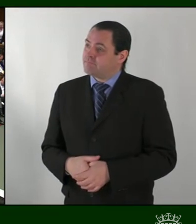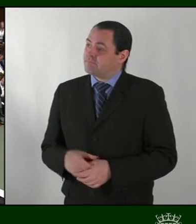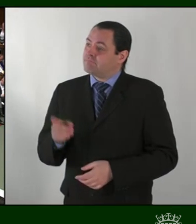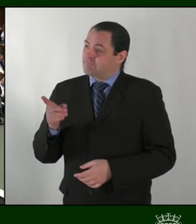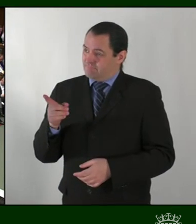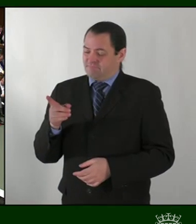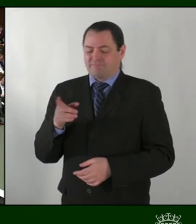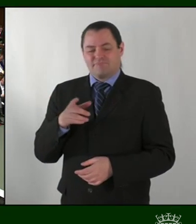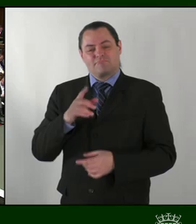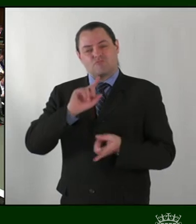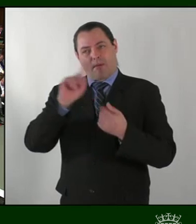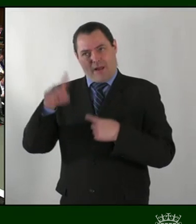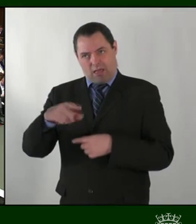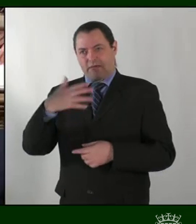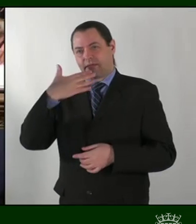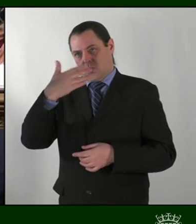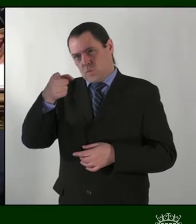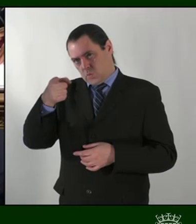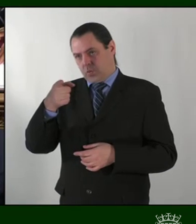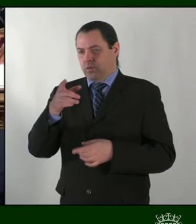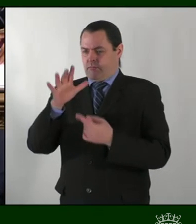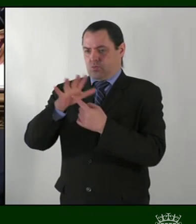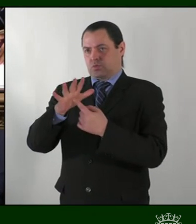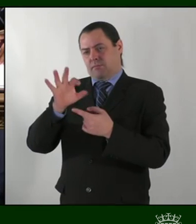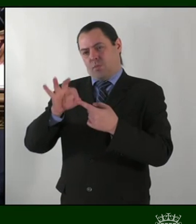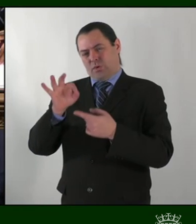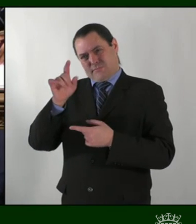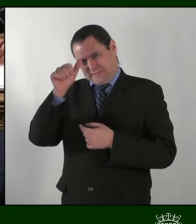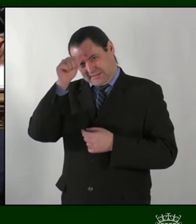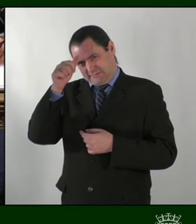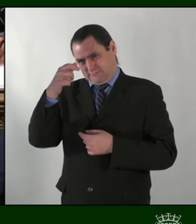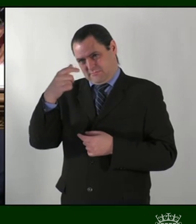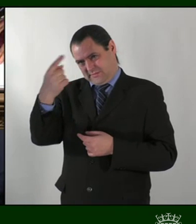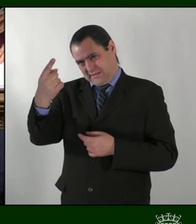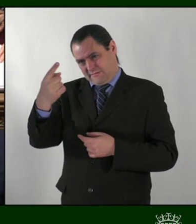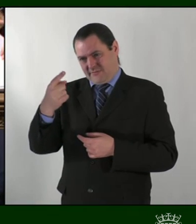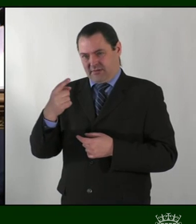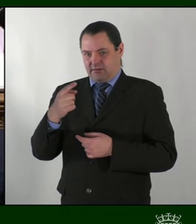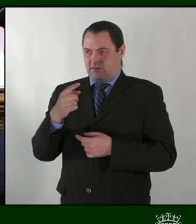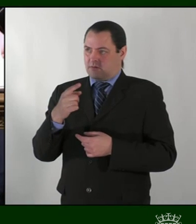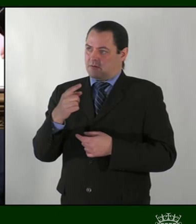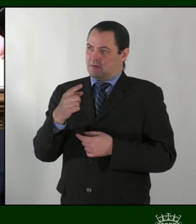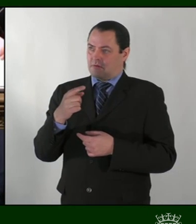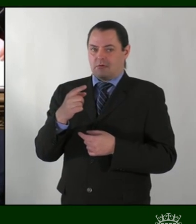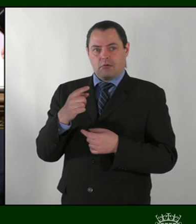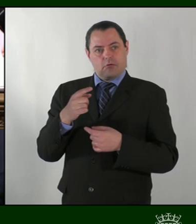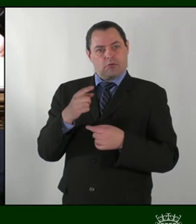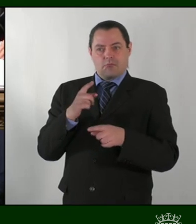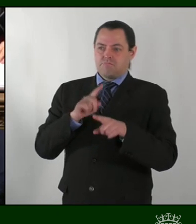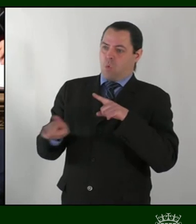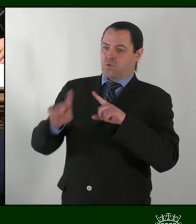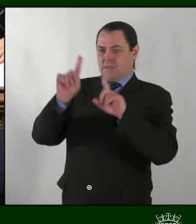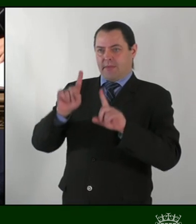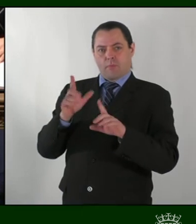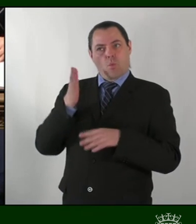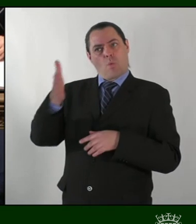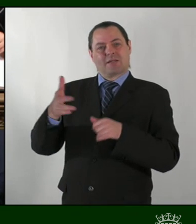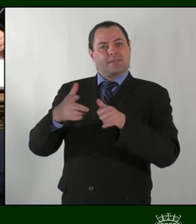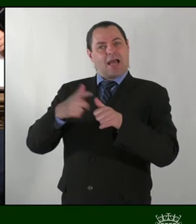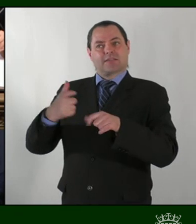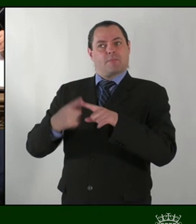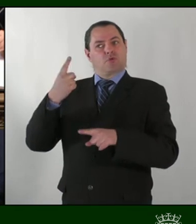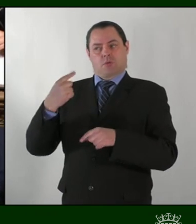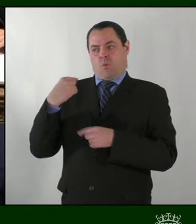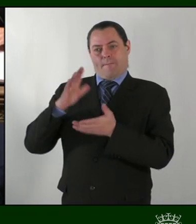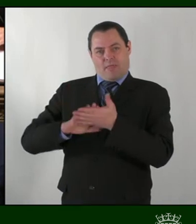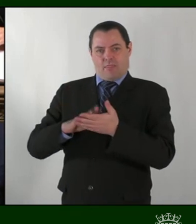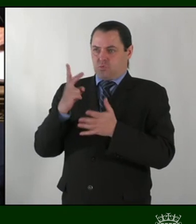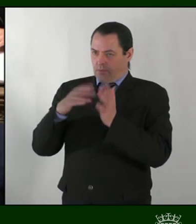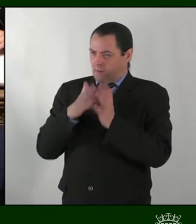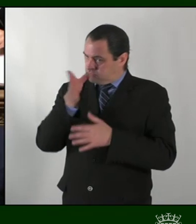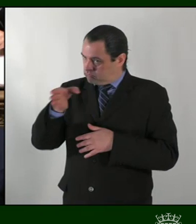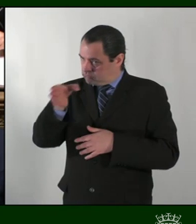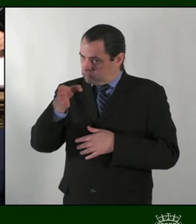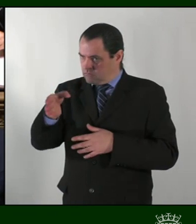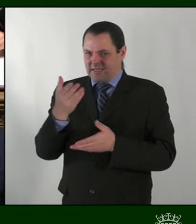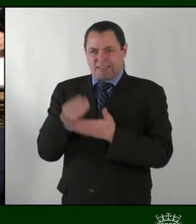The honourable Gentleman raises an important point, but as he will know, the highest-ever number of people attended A&E in this country last month—2 million people.